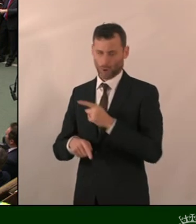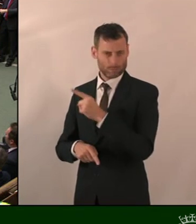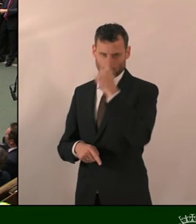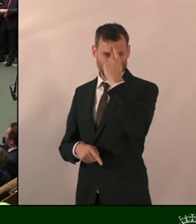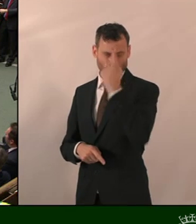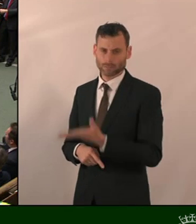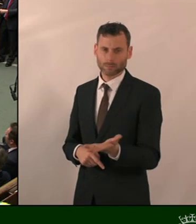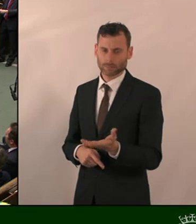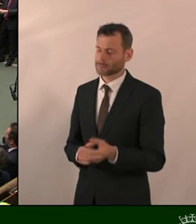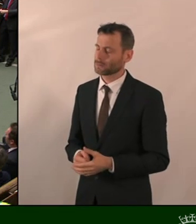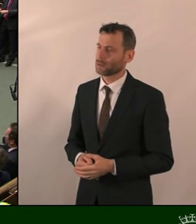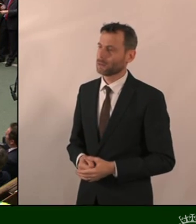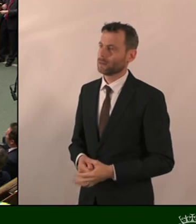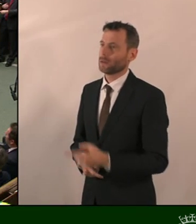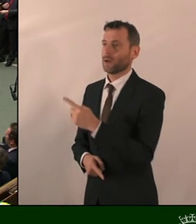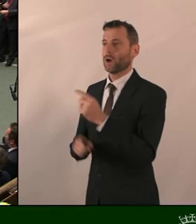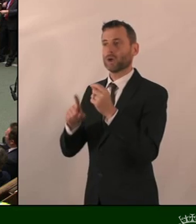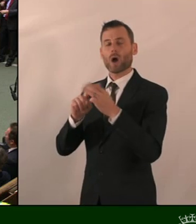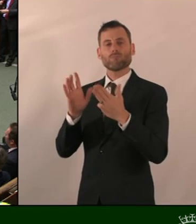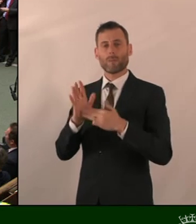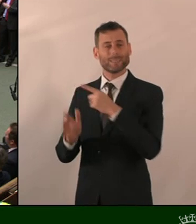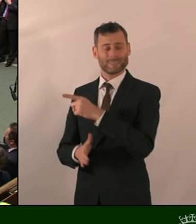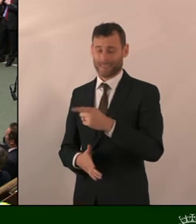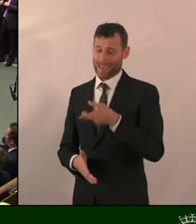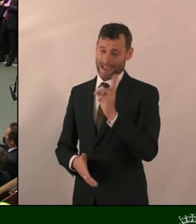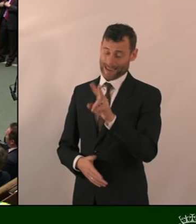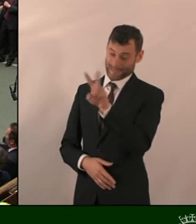Once again, the Prime Minister shows that he is utterly delusional.